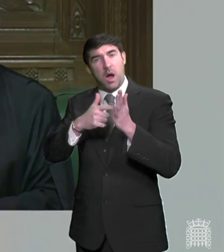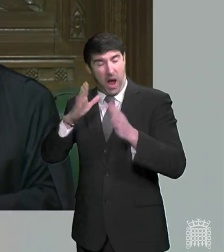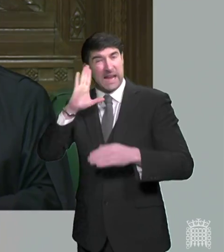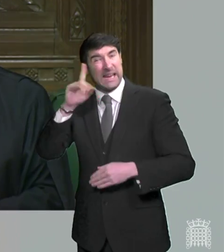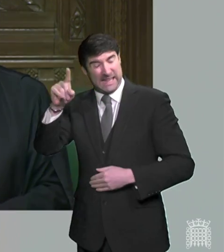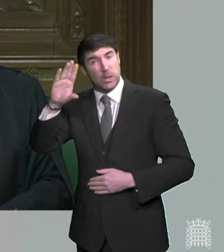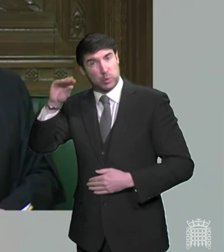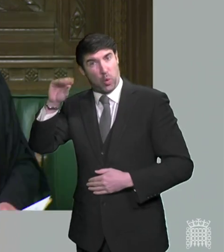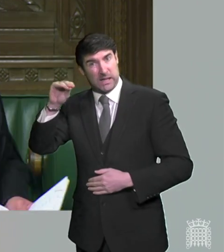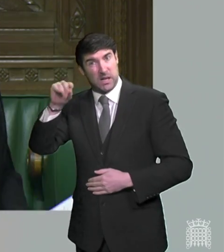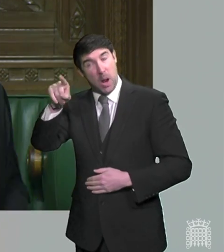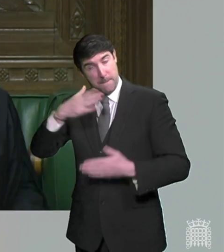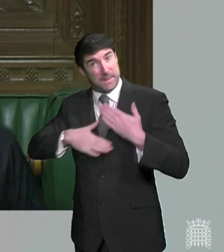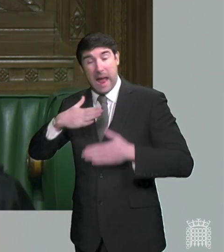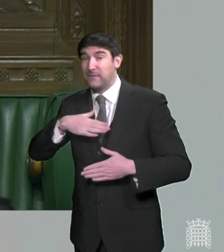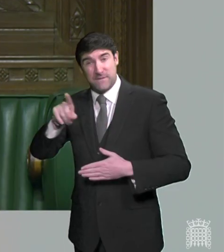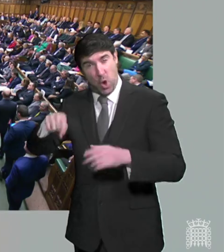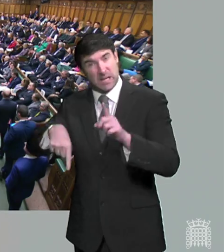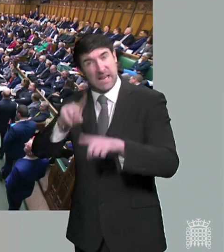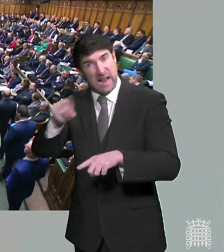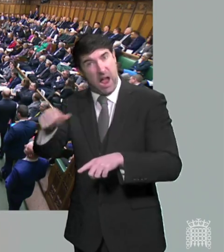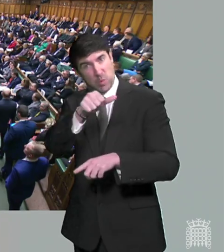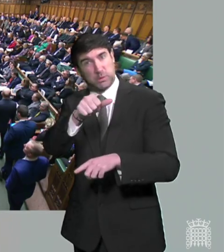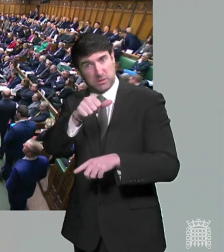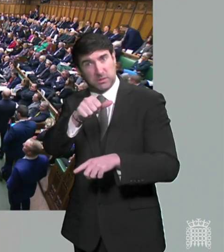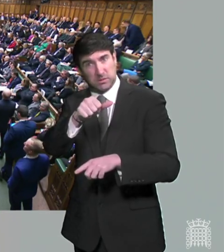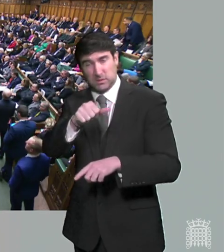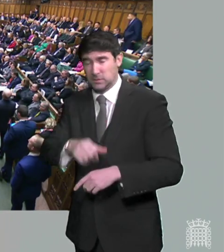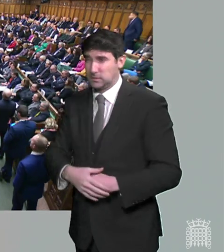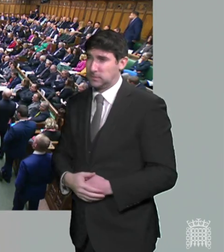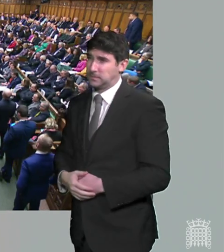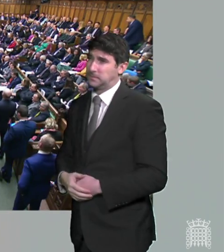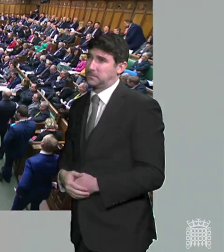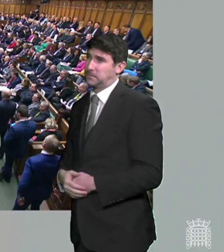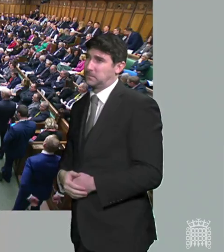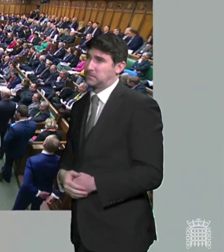I want you to be here, but you are going to have to behave better.